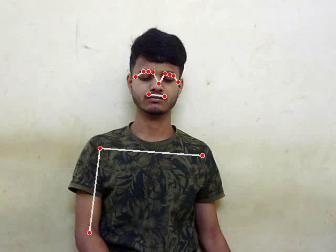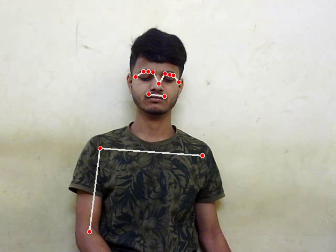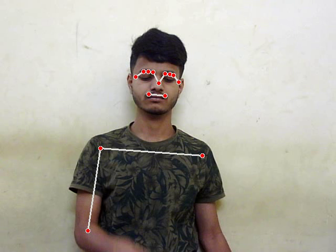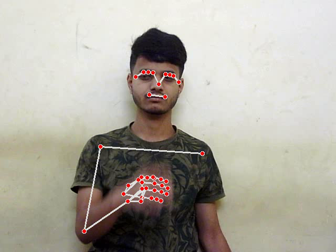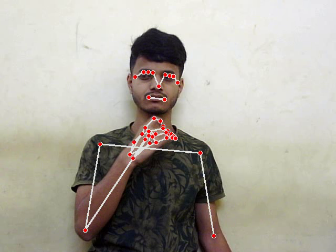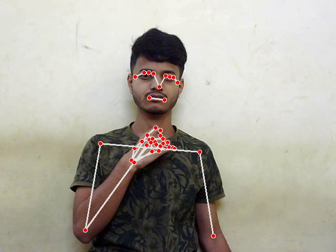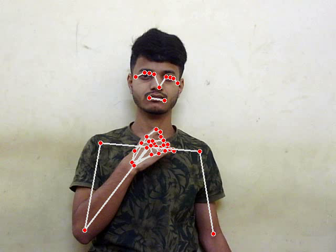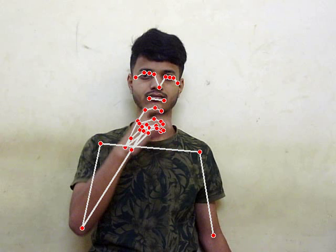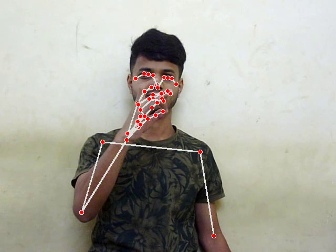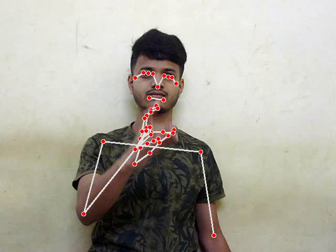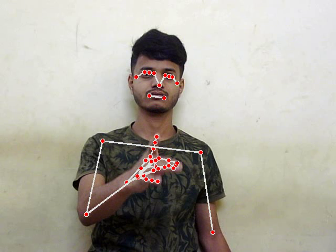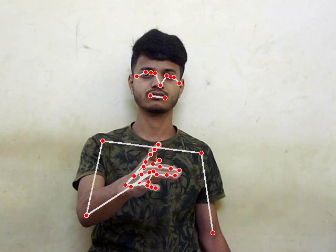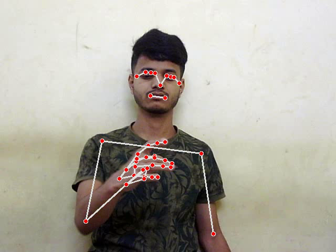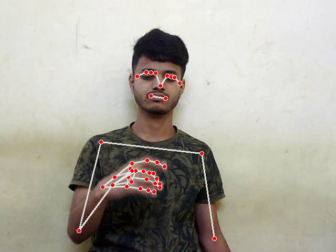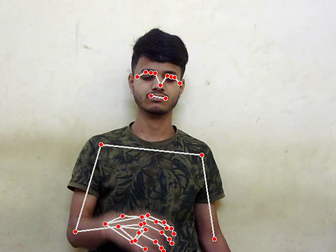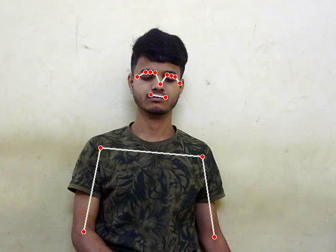like